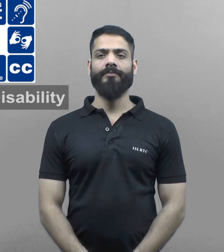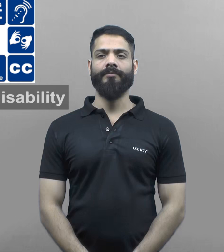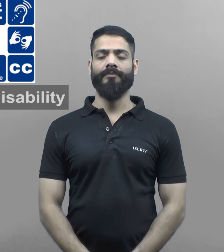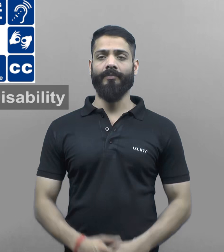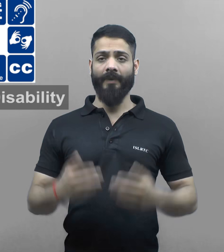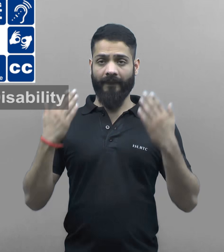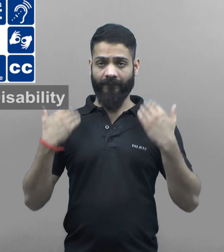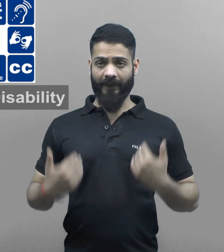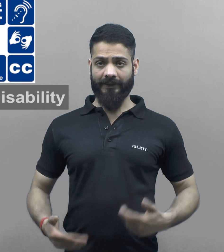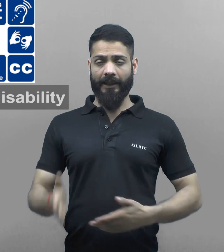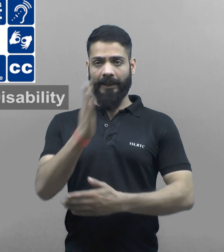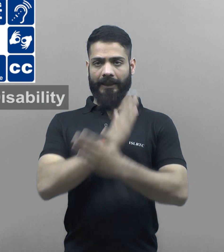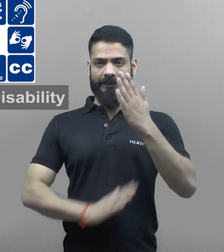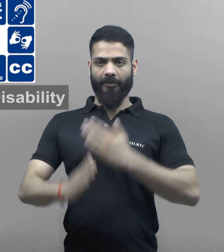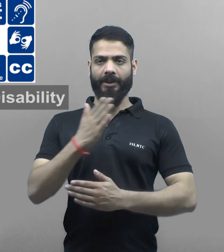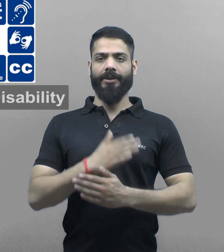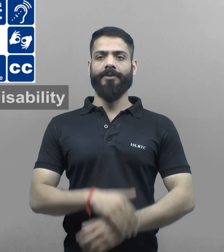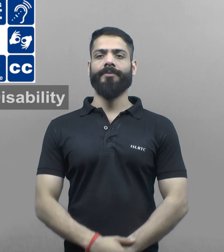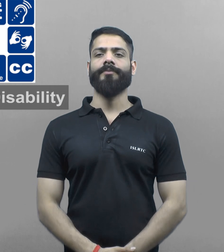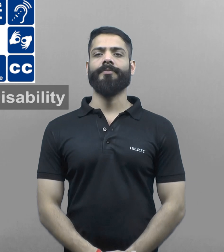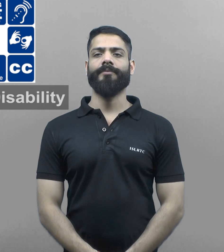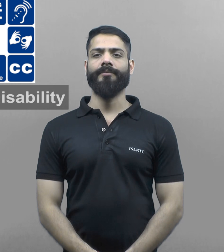Physical Disability